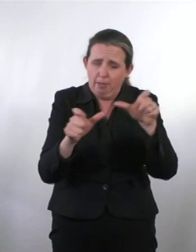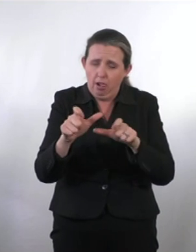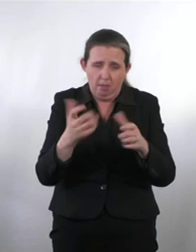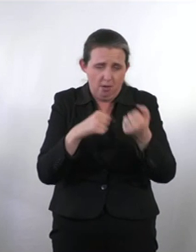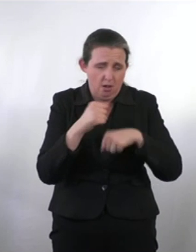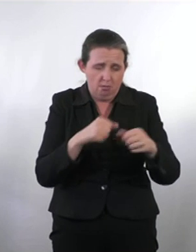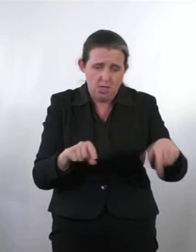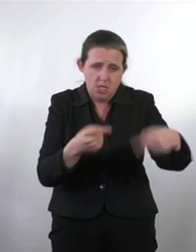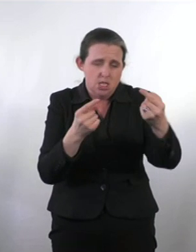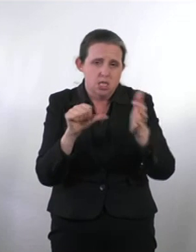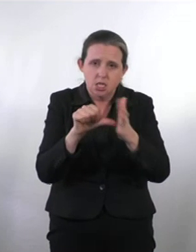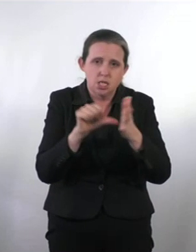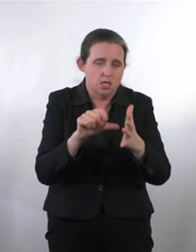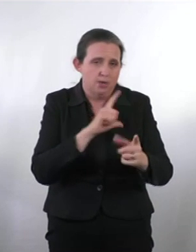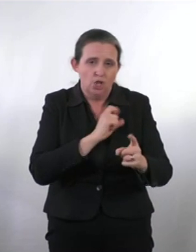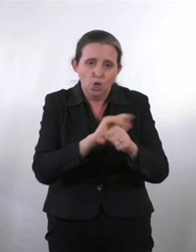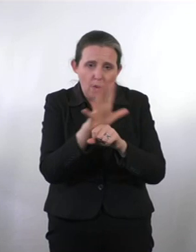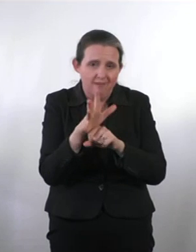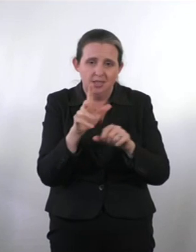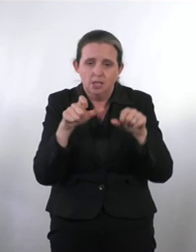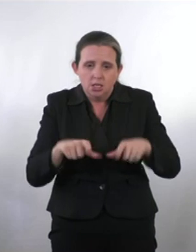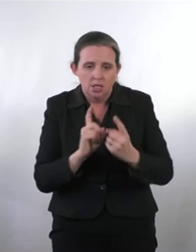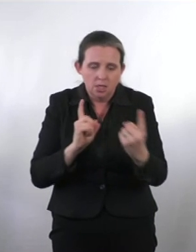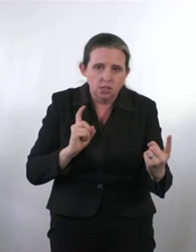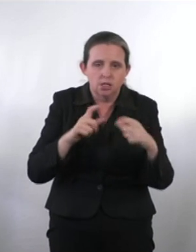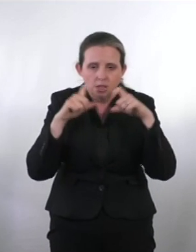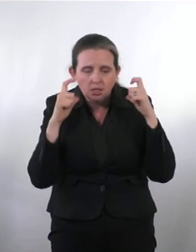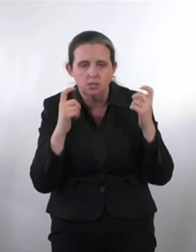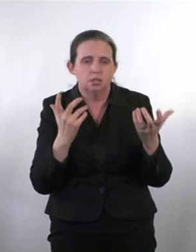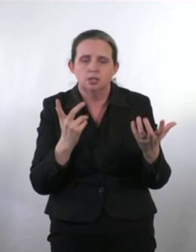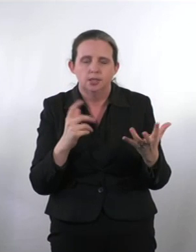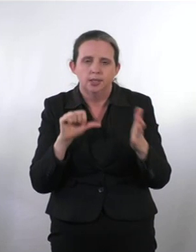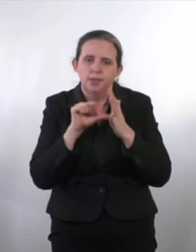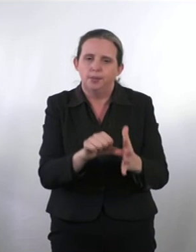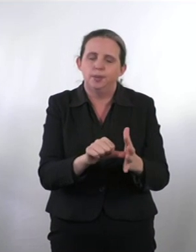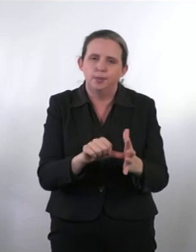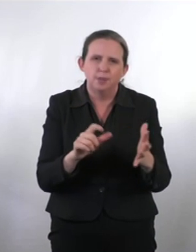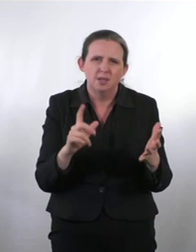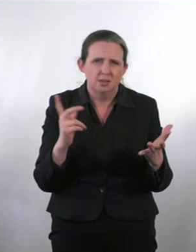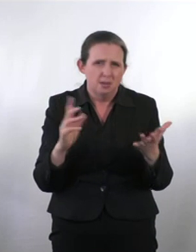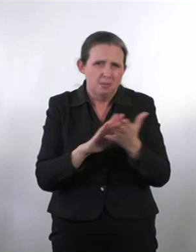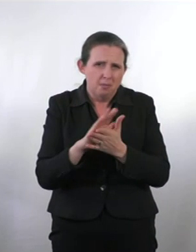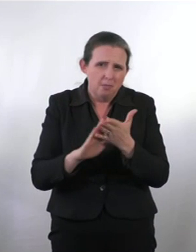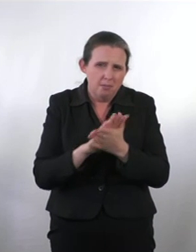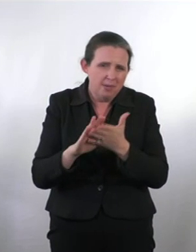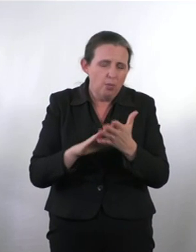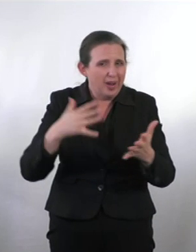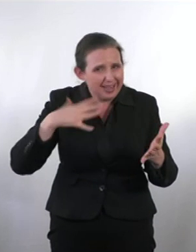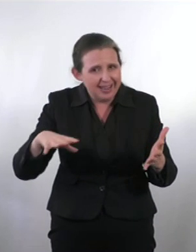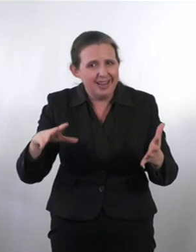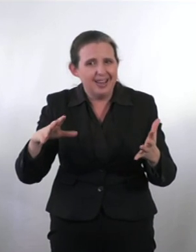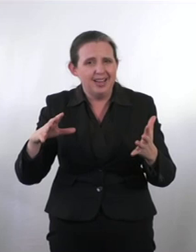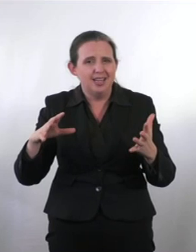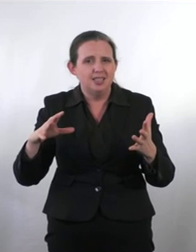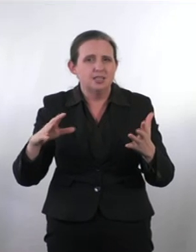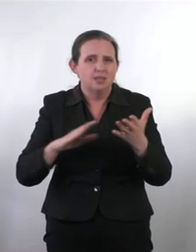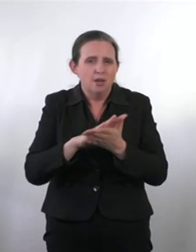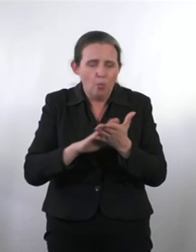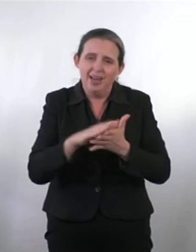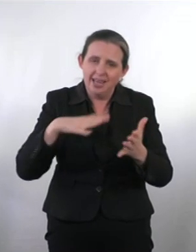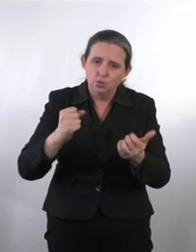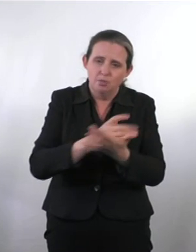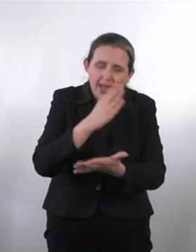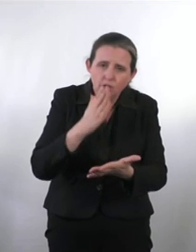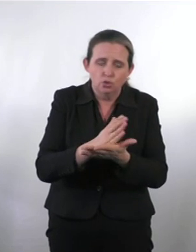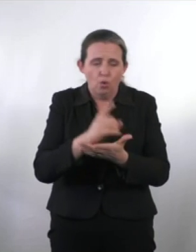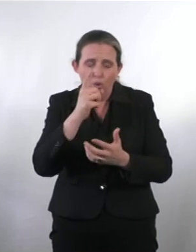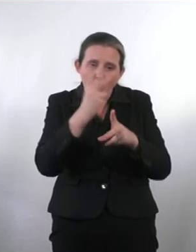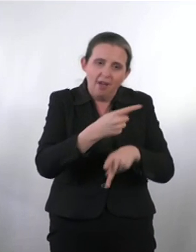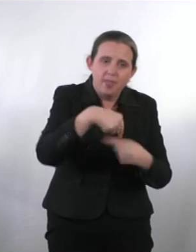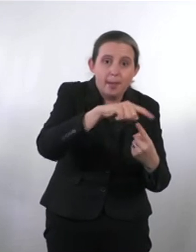So, on that note, does the Prime Minister agree with me and many colleagues that, as we are having intense discussions on how to balance the nation’s finances, now is not the time for an MPs’ pay rise?